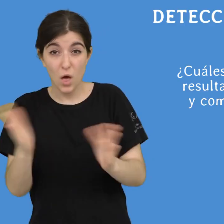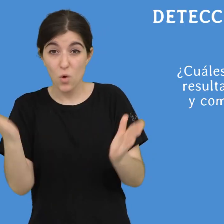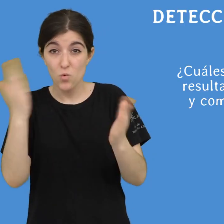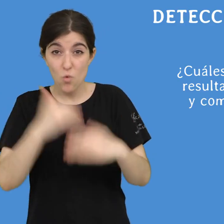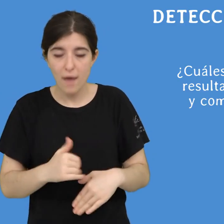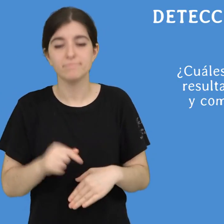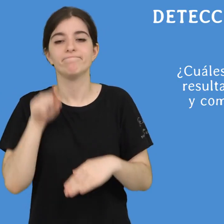haber no